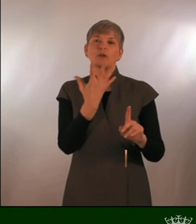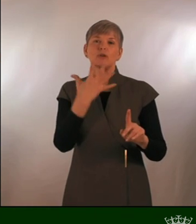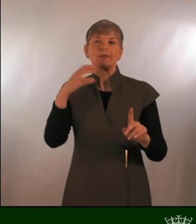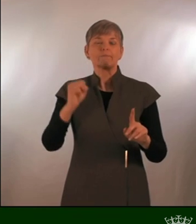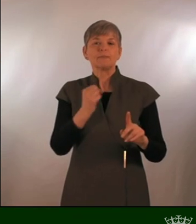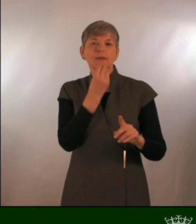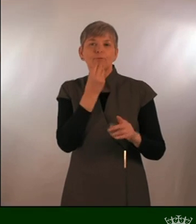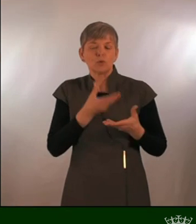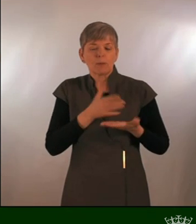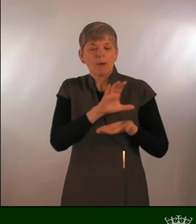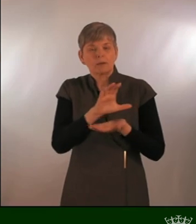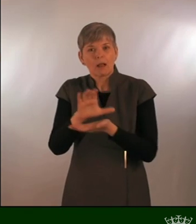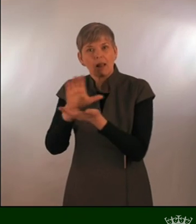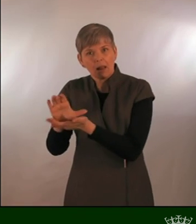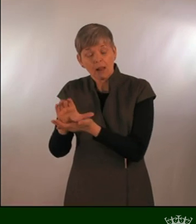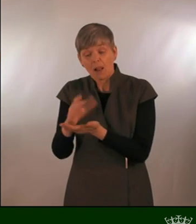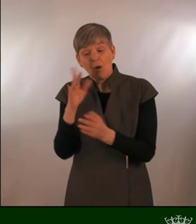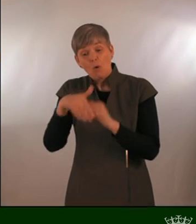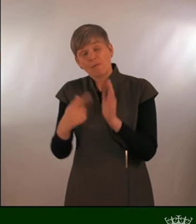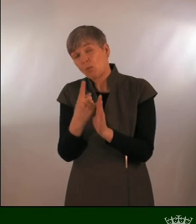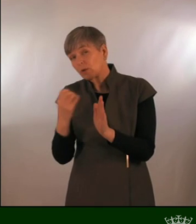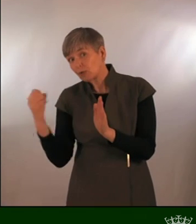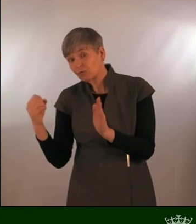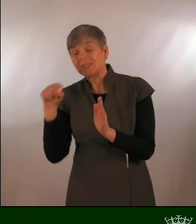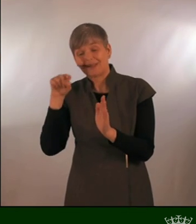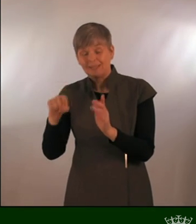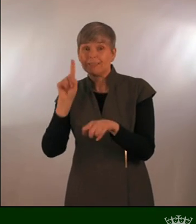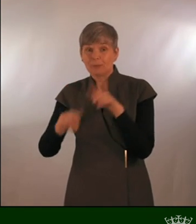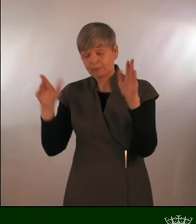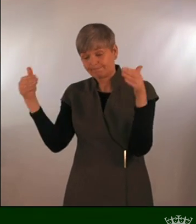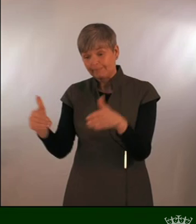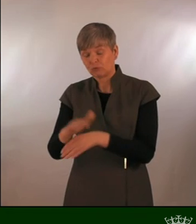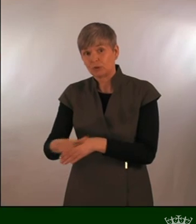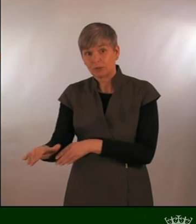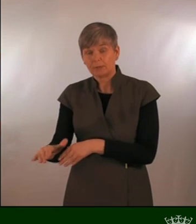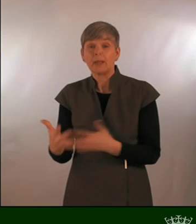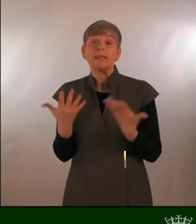The level of child poverty in Luton has risen to a shameful 46%.